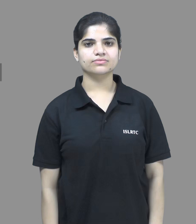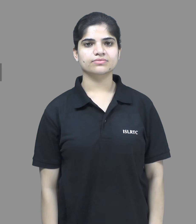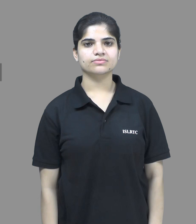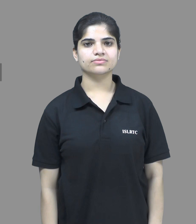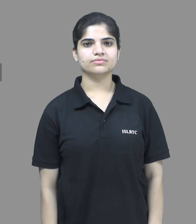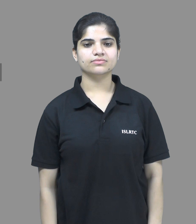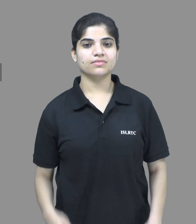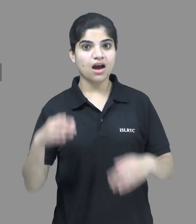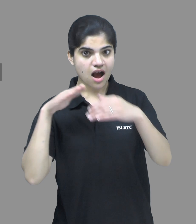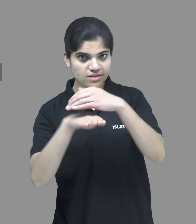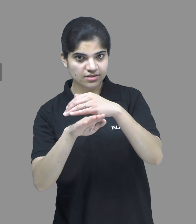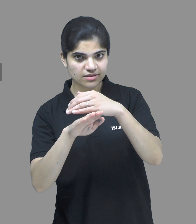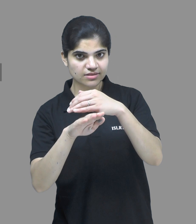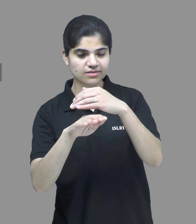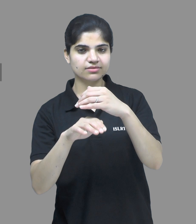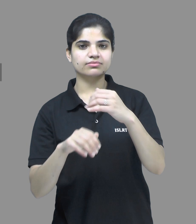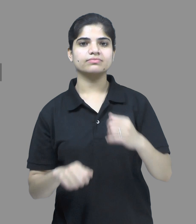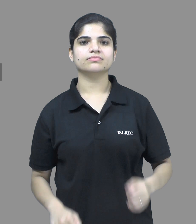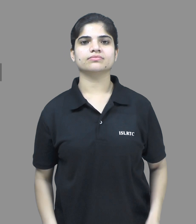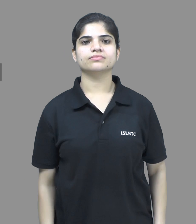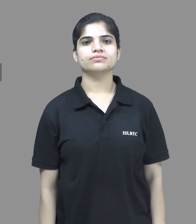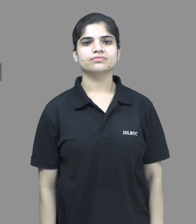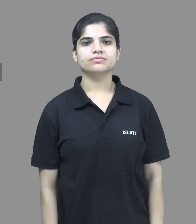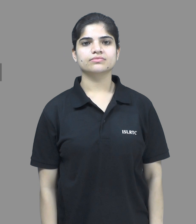In Under